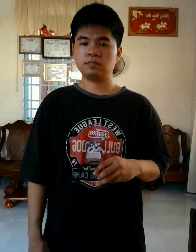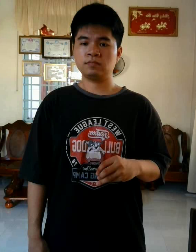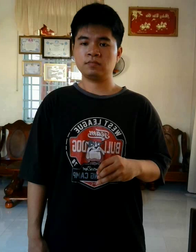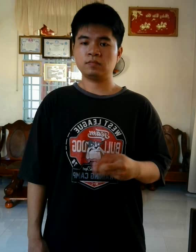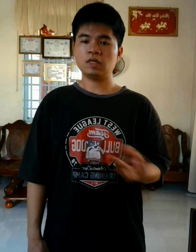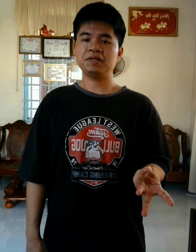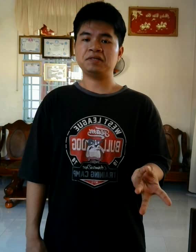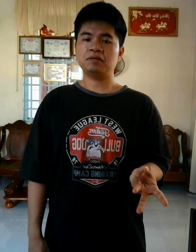it